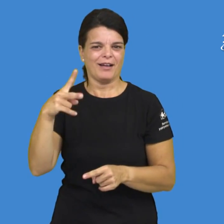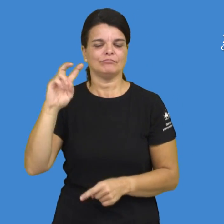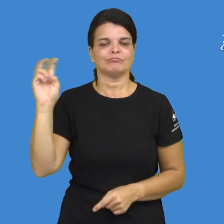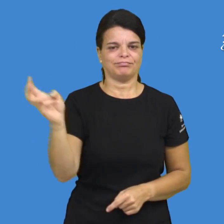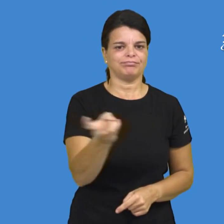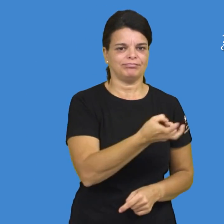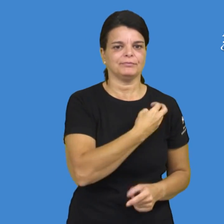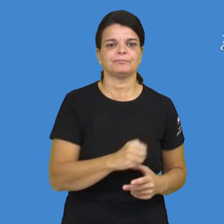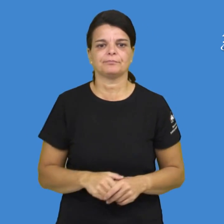etc